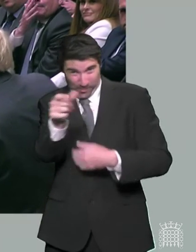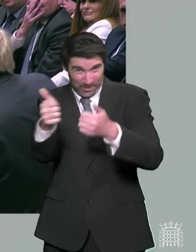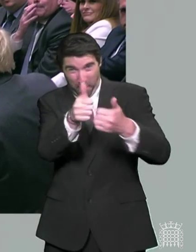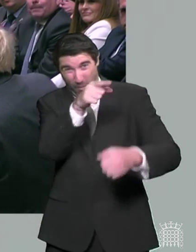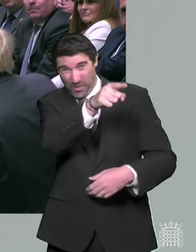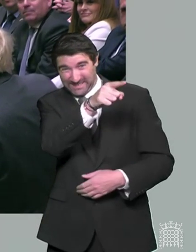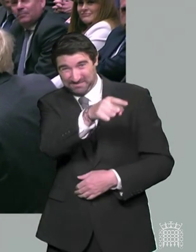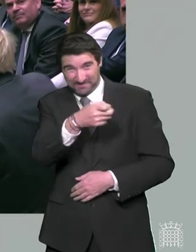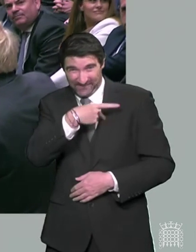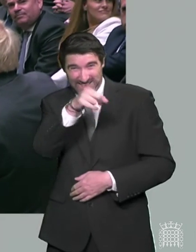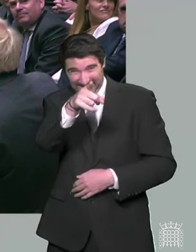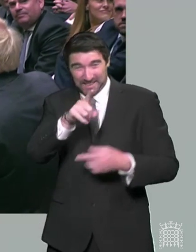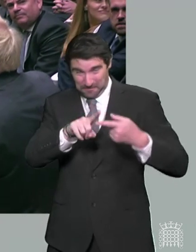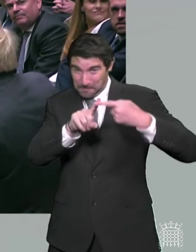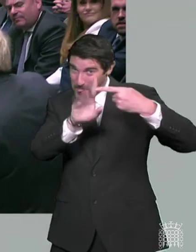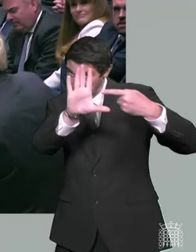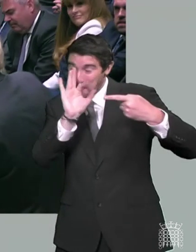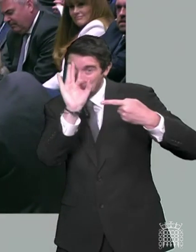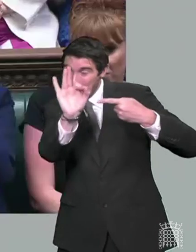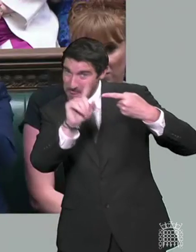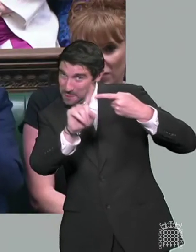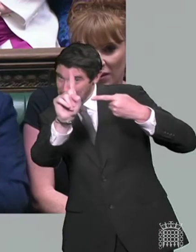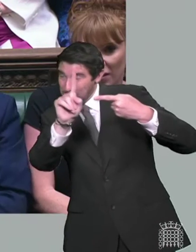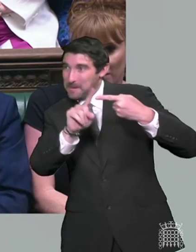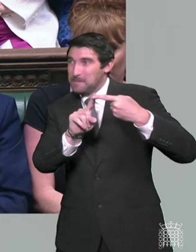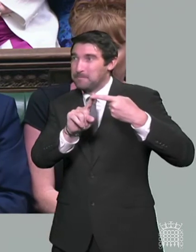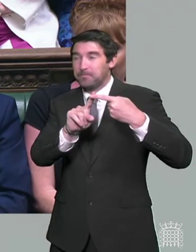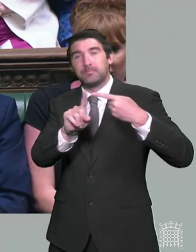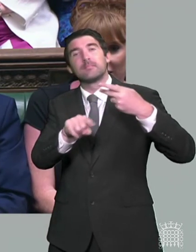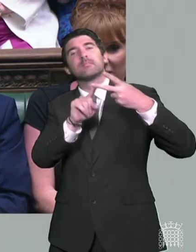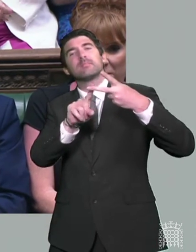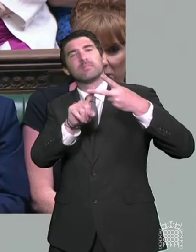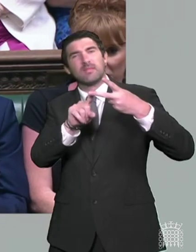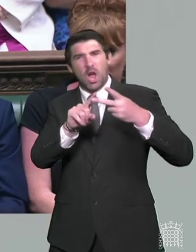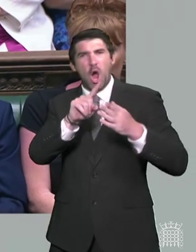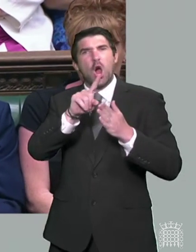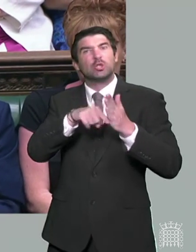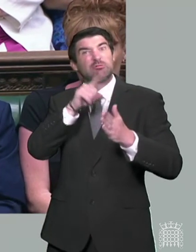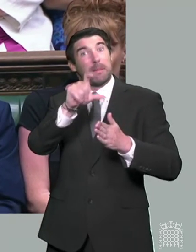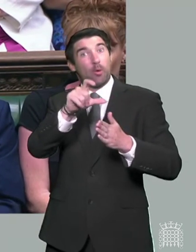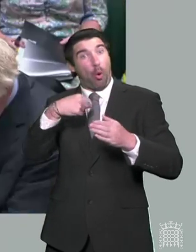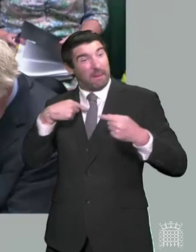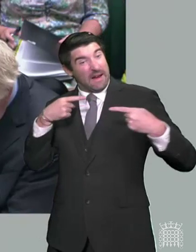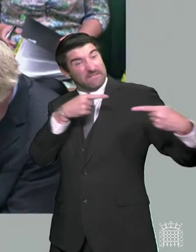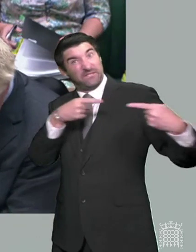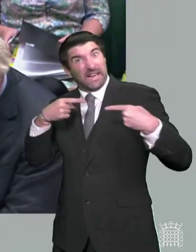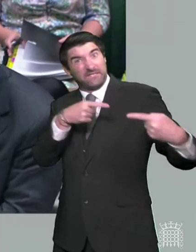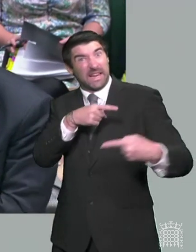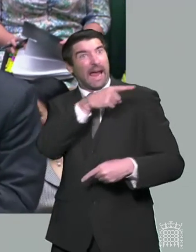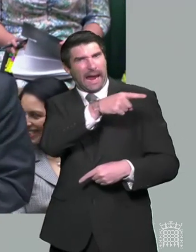Secondly, speaking from experience, the right honourable Member for Islington North is relatively dynamic by comparison with the right honourable and learned Gentleman.